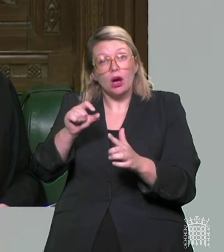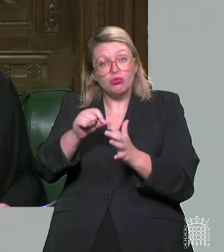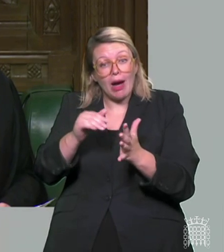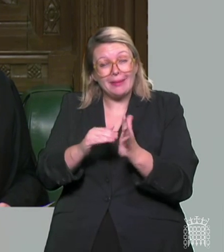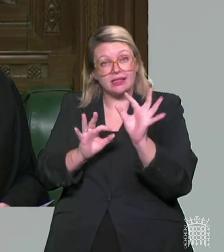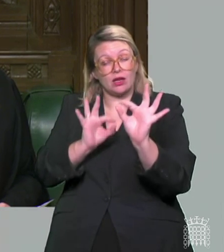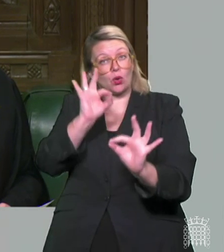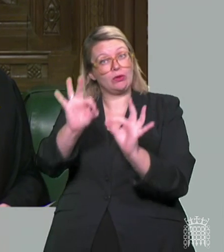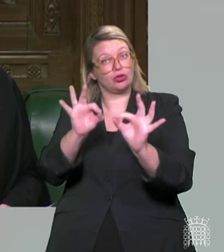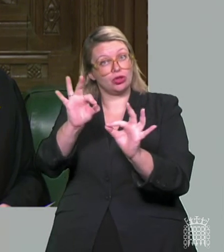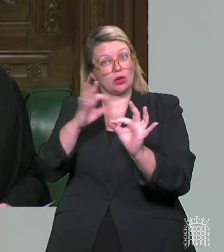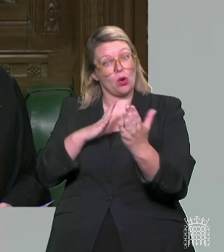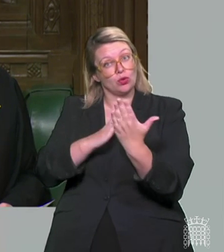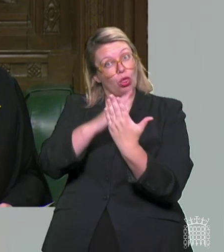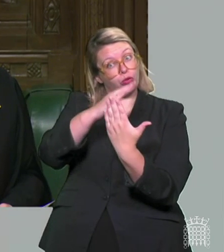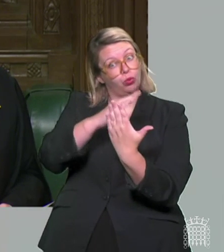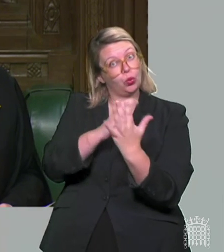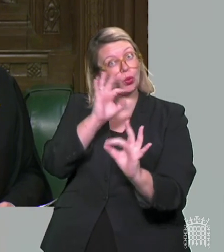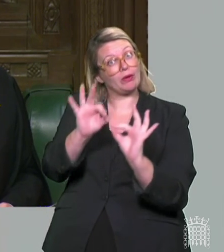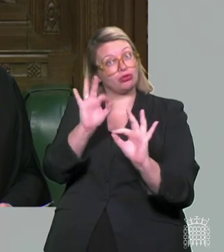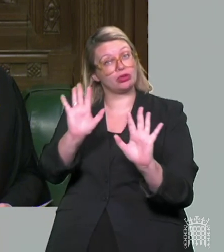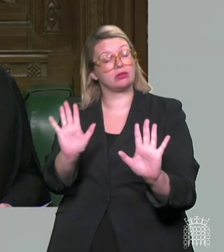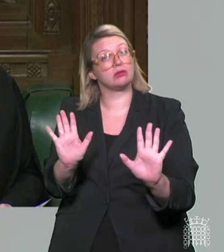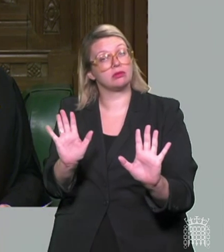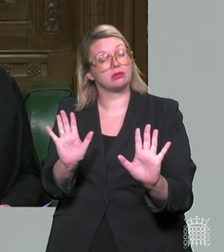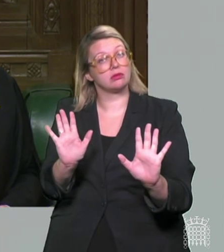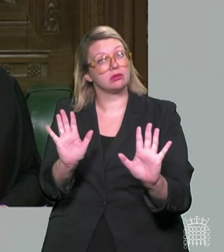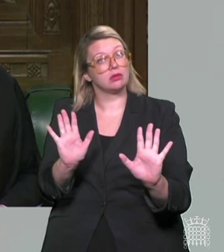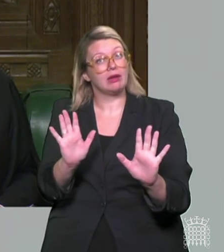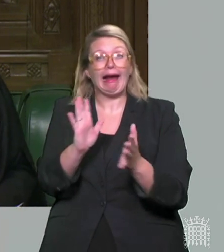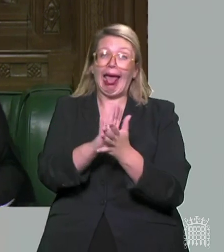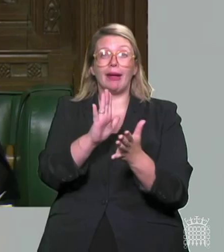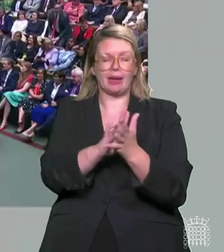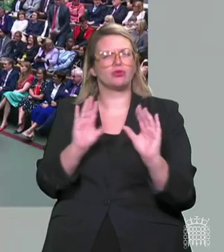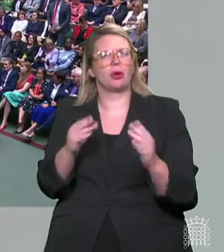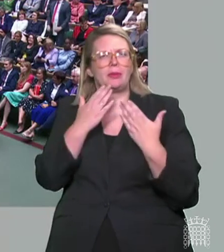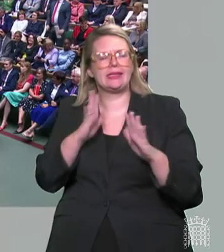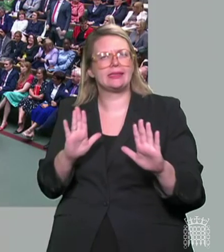I want to get through the questions because other people want to catch my eye, and the way to do it is not by clapping.